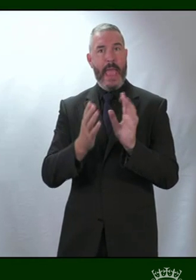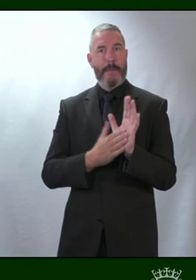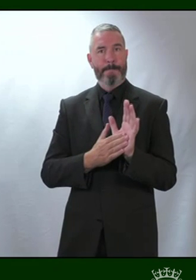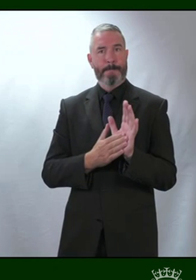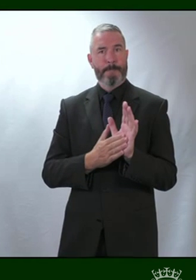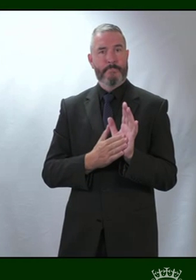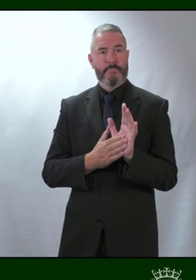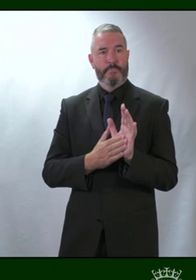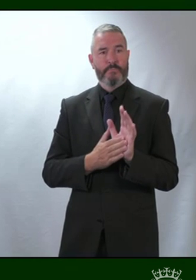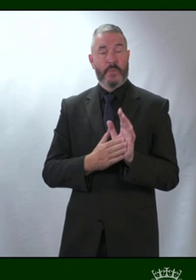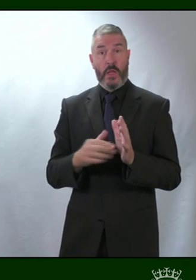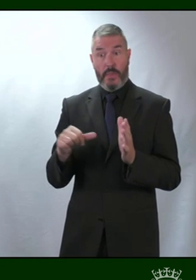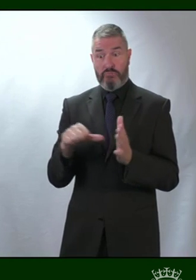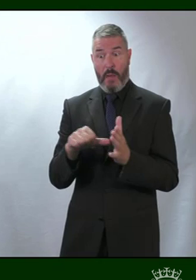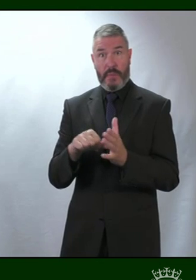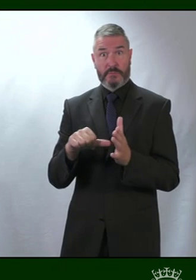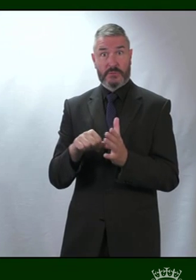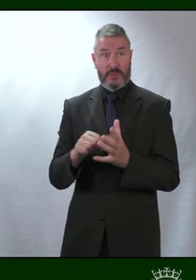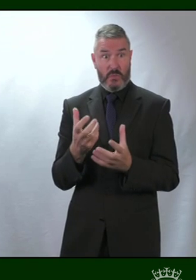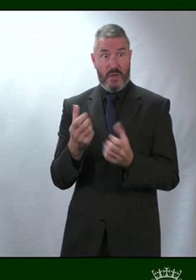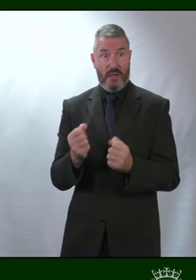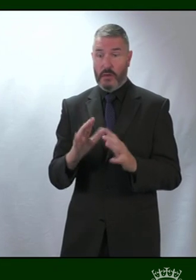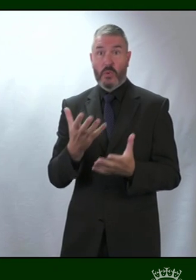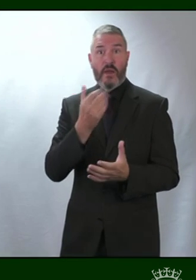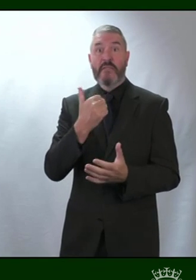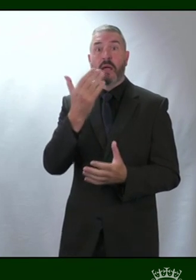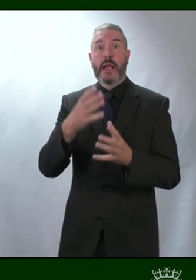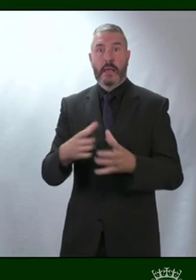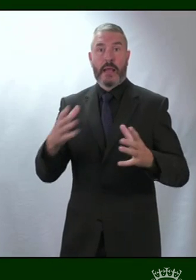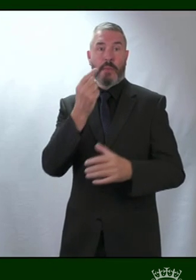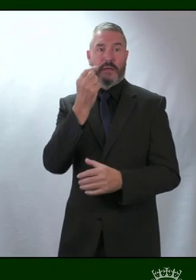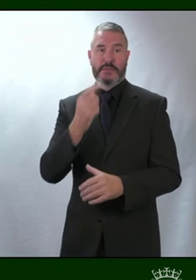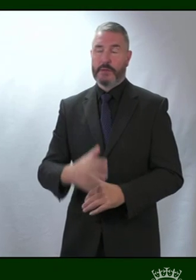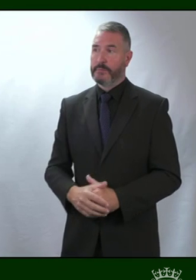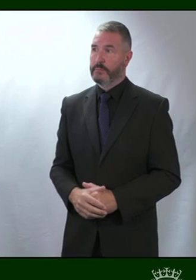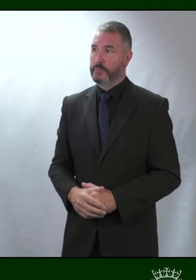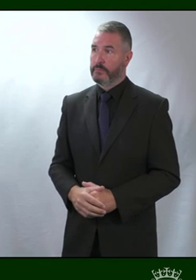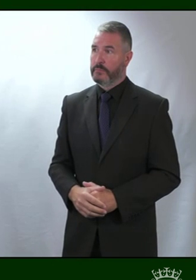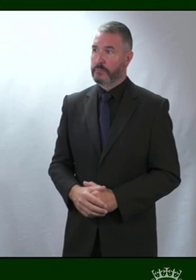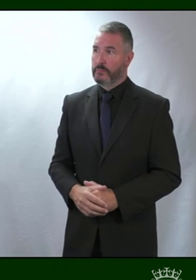Is the explanation for the problem that we do not have enough capacity?